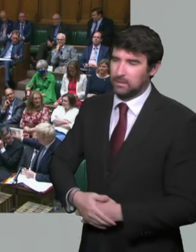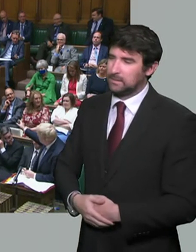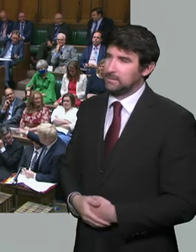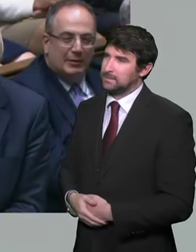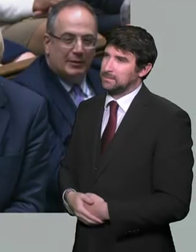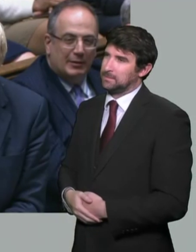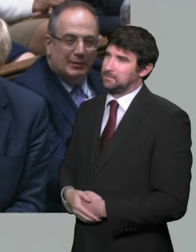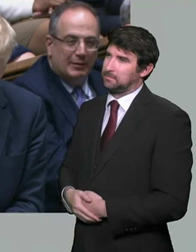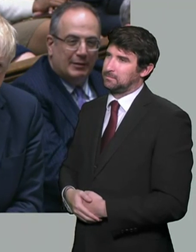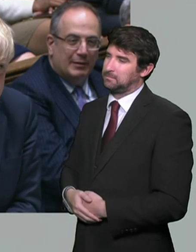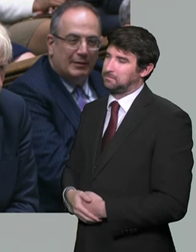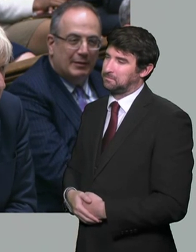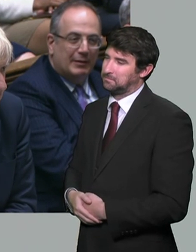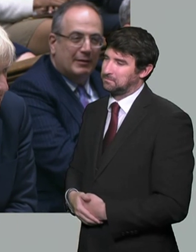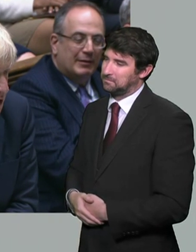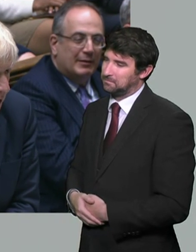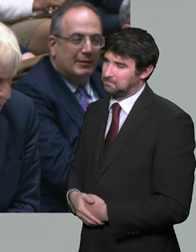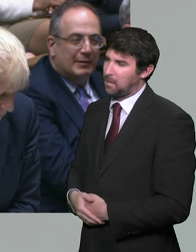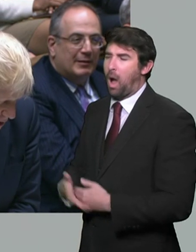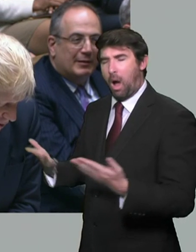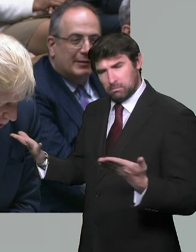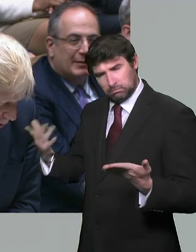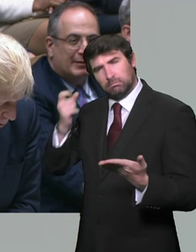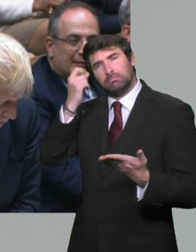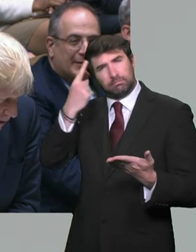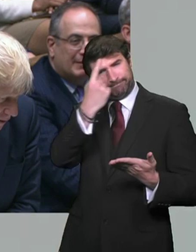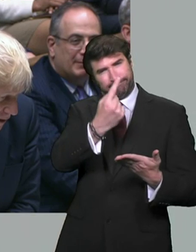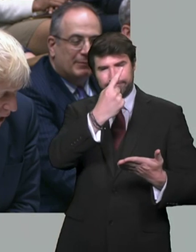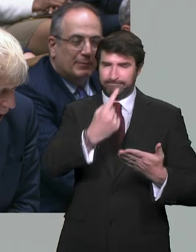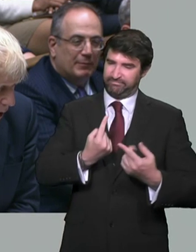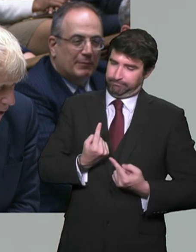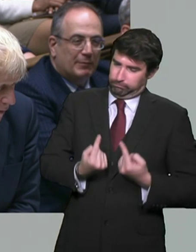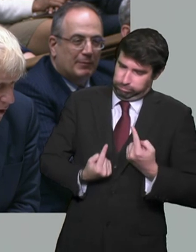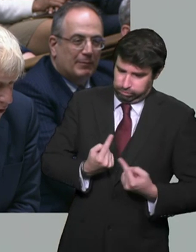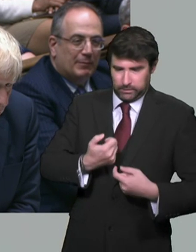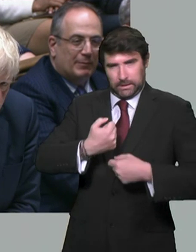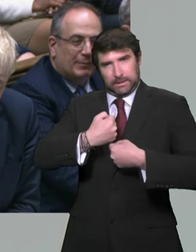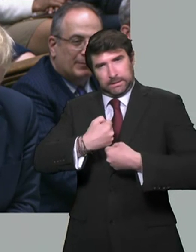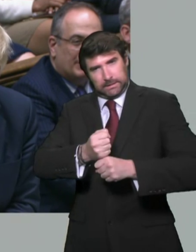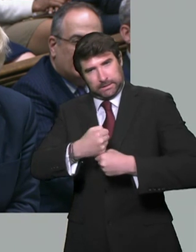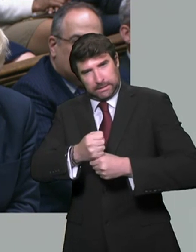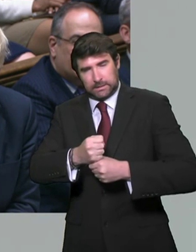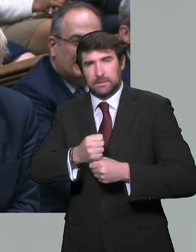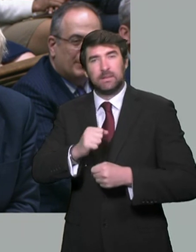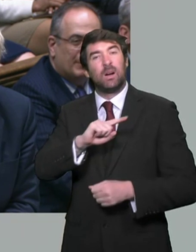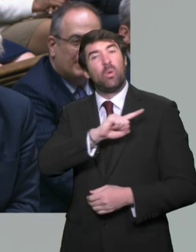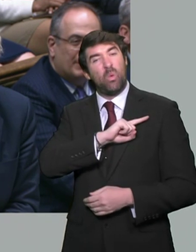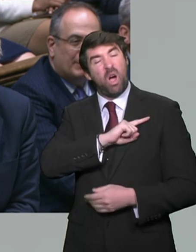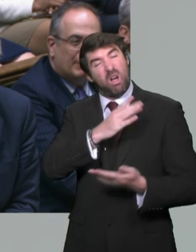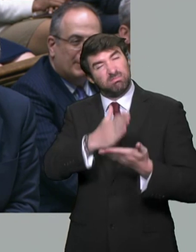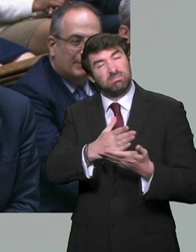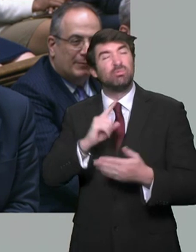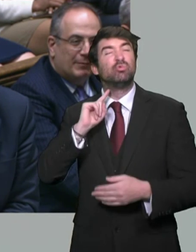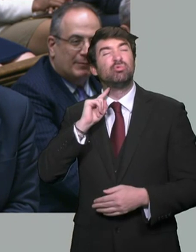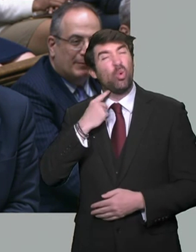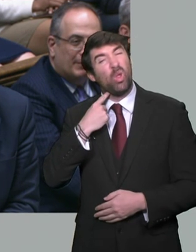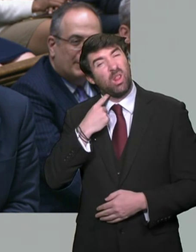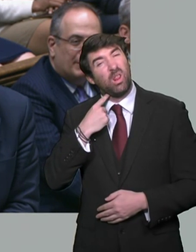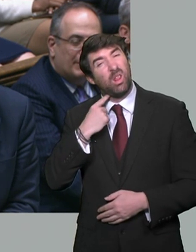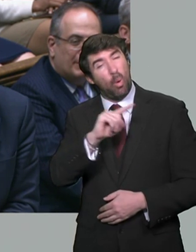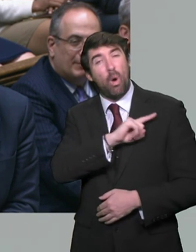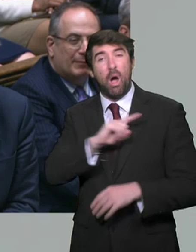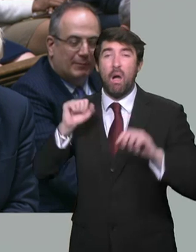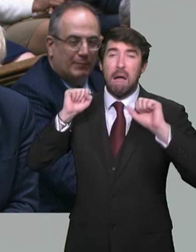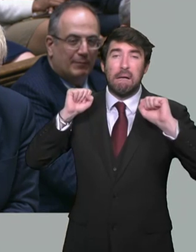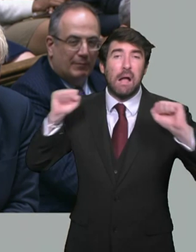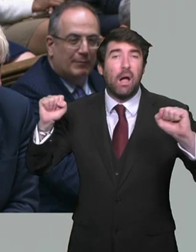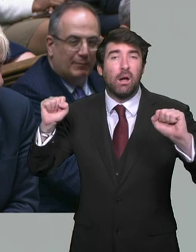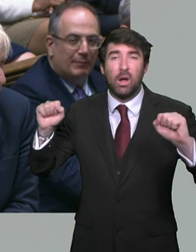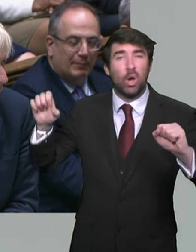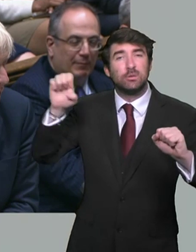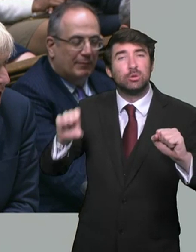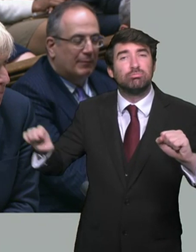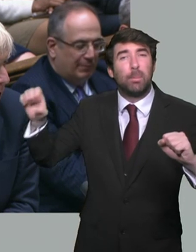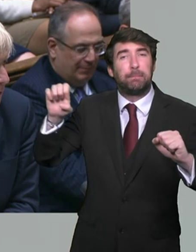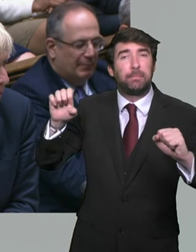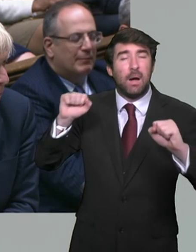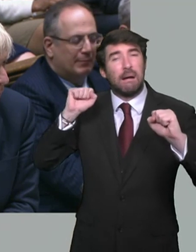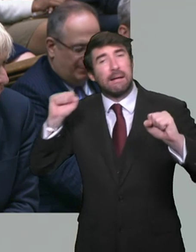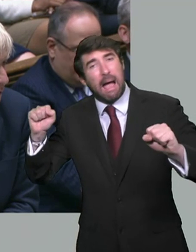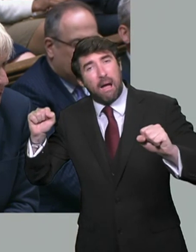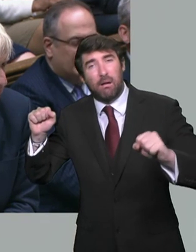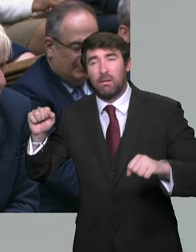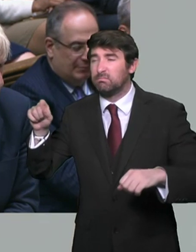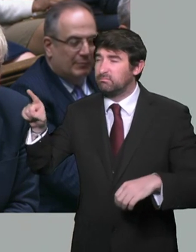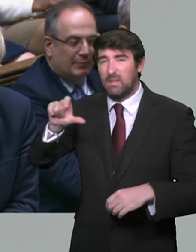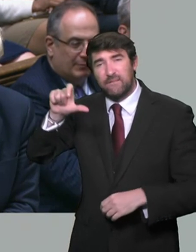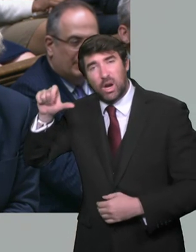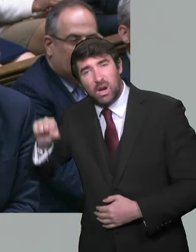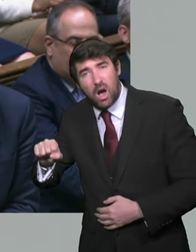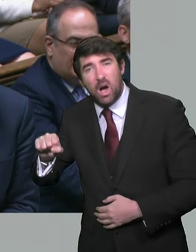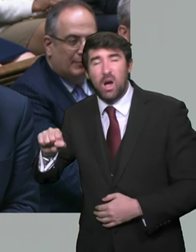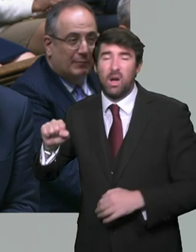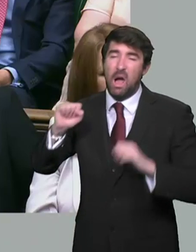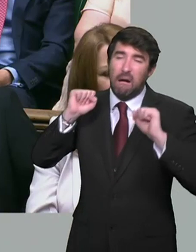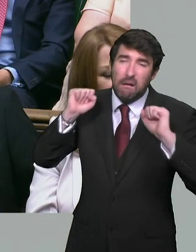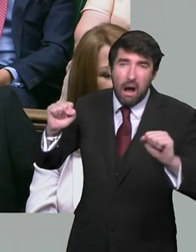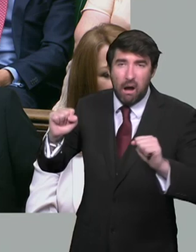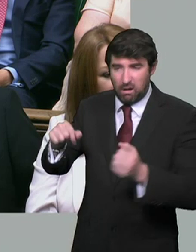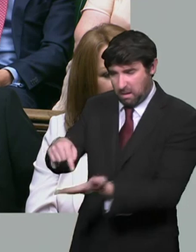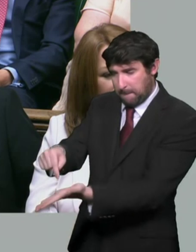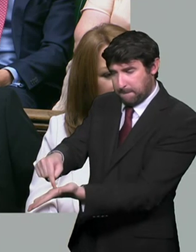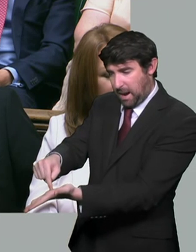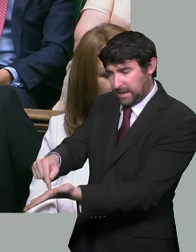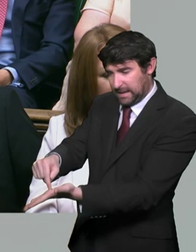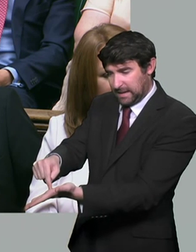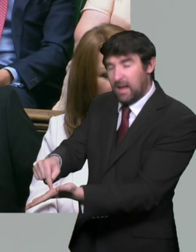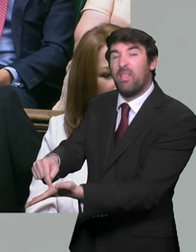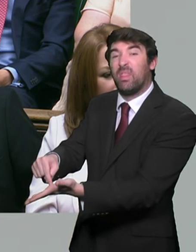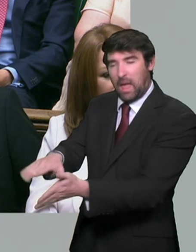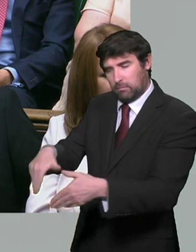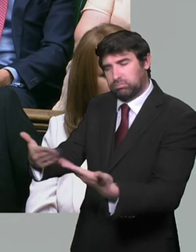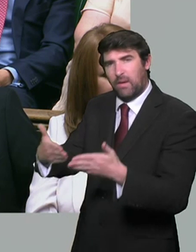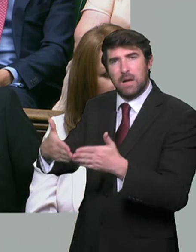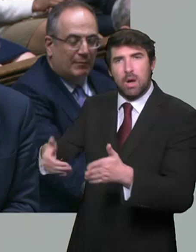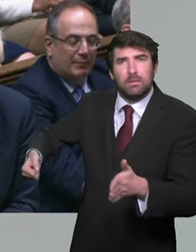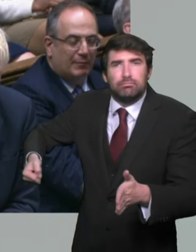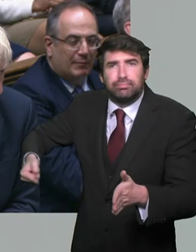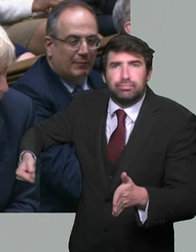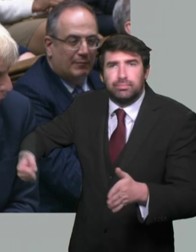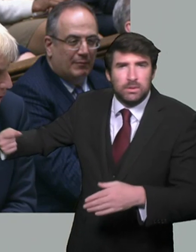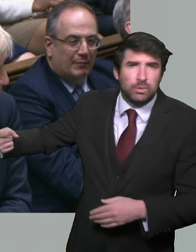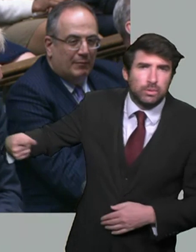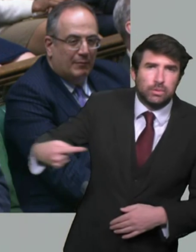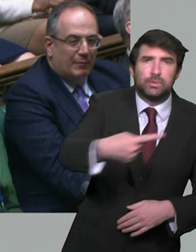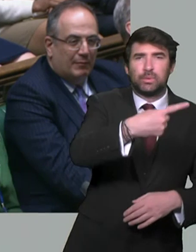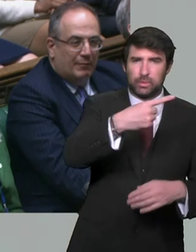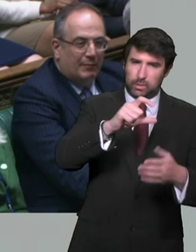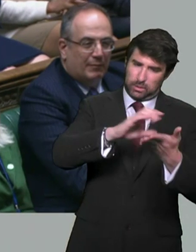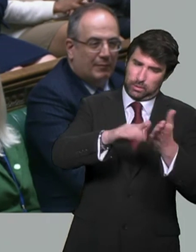I share the indignation and the frustration of my honourable Friend at the cruel behaviour of the gangsters, the criminal masterminds, who are taking money from desperate, frightened people to help them undertake a very, very dangerous journey across the channel.